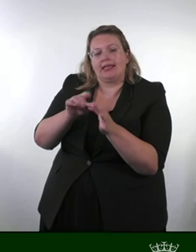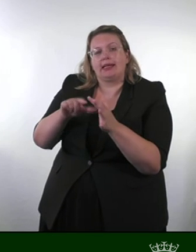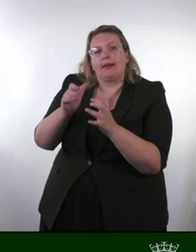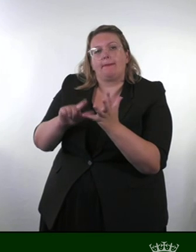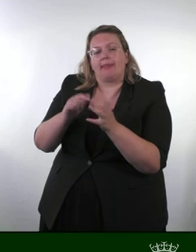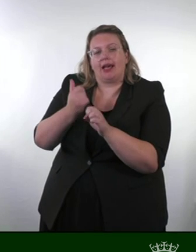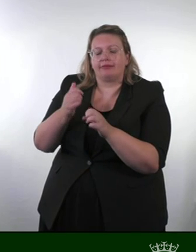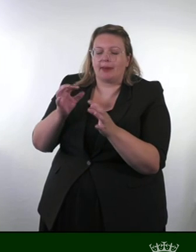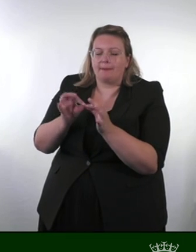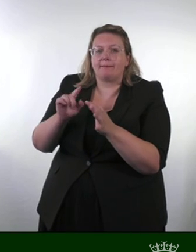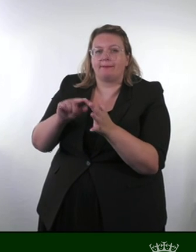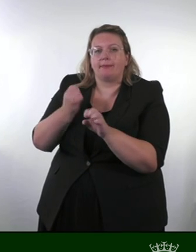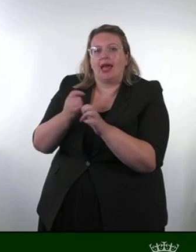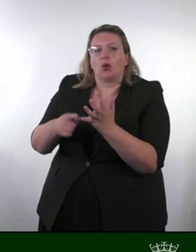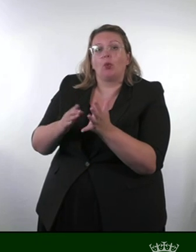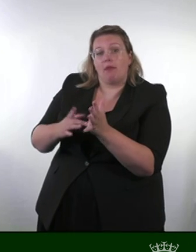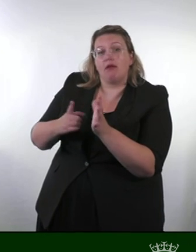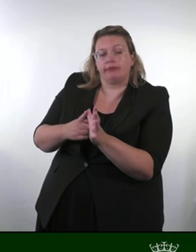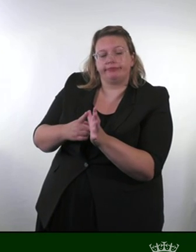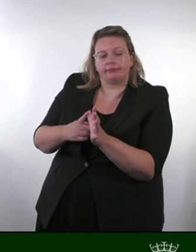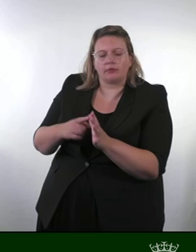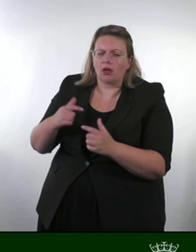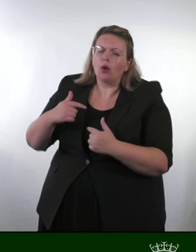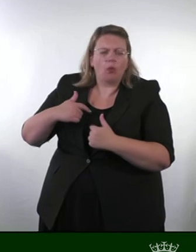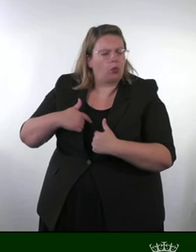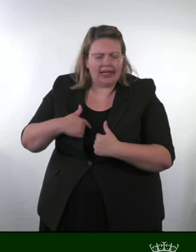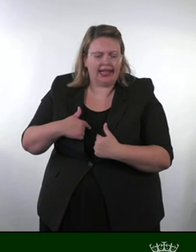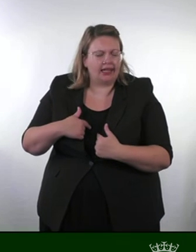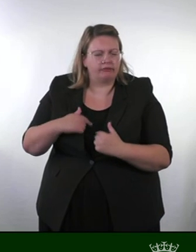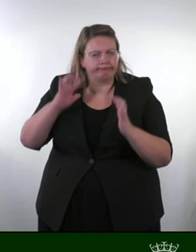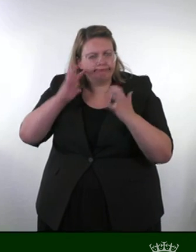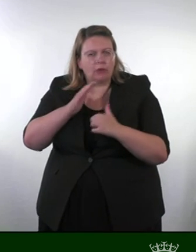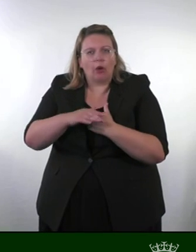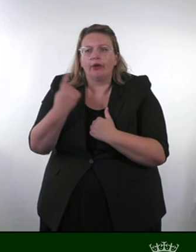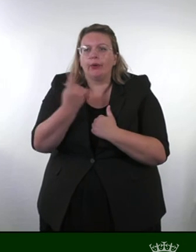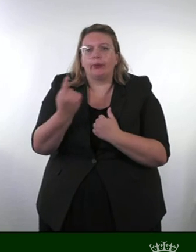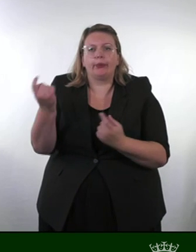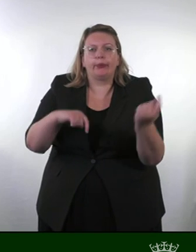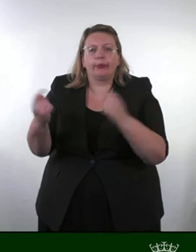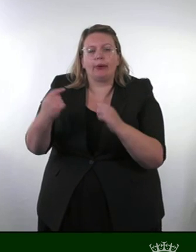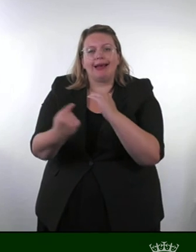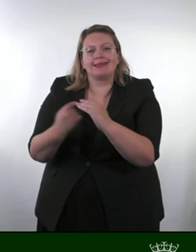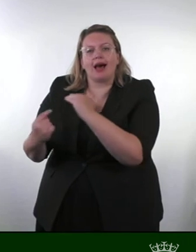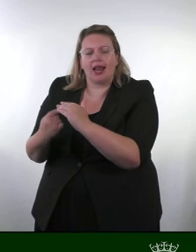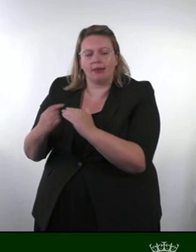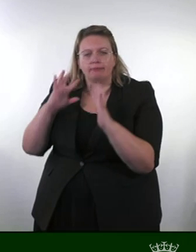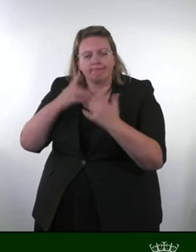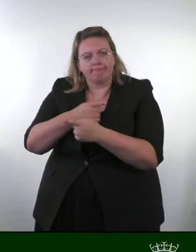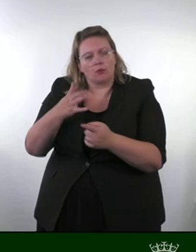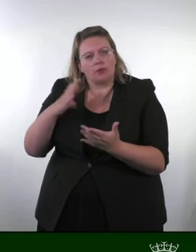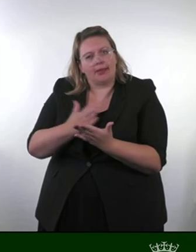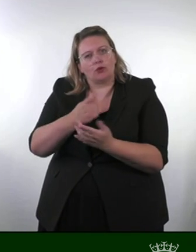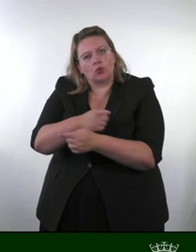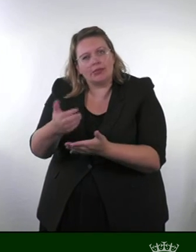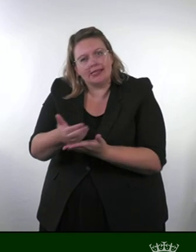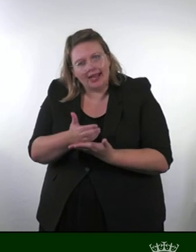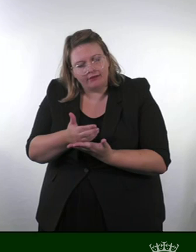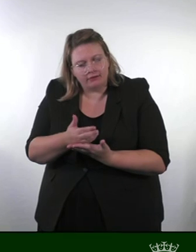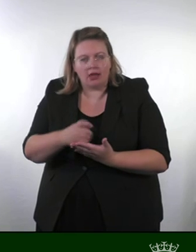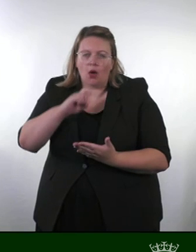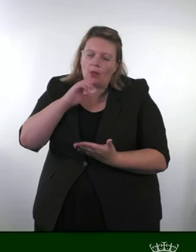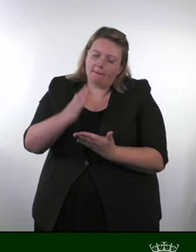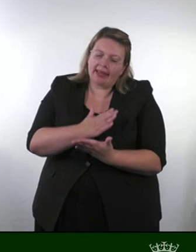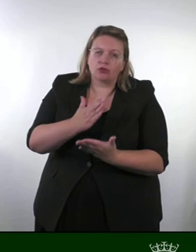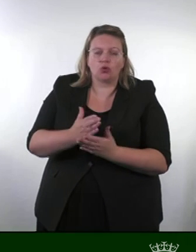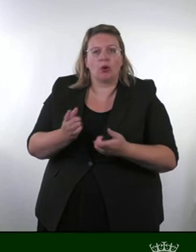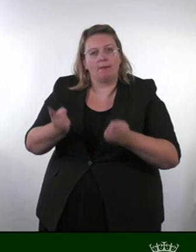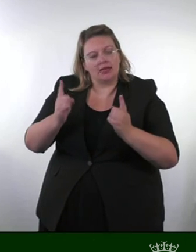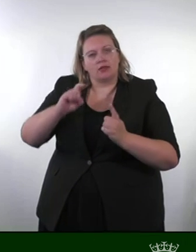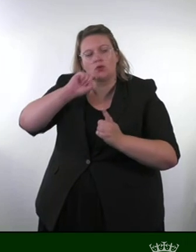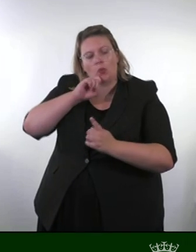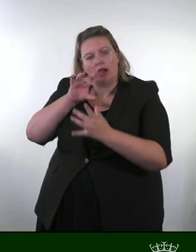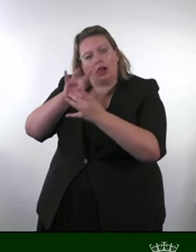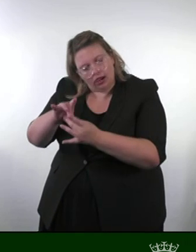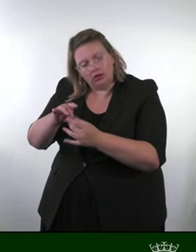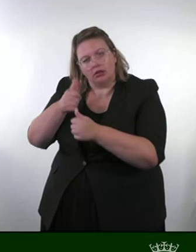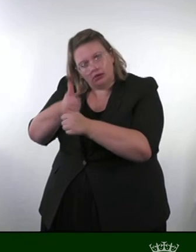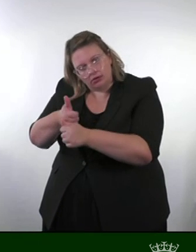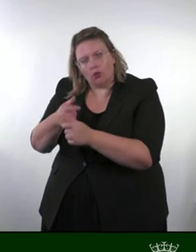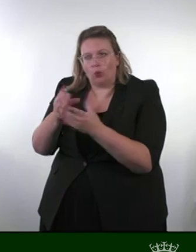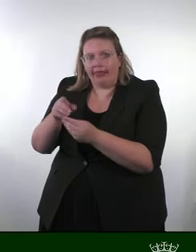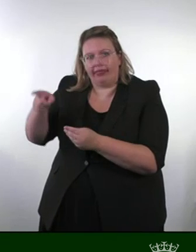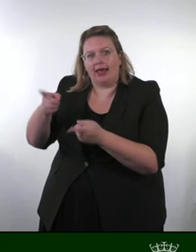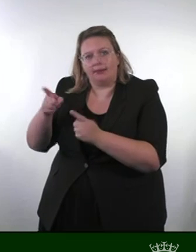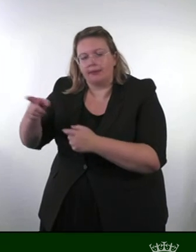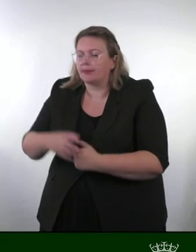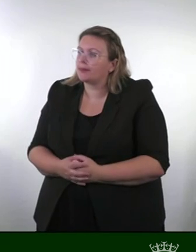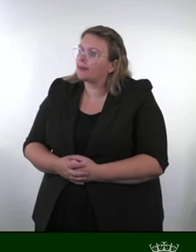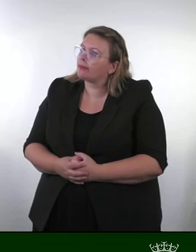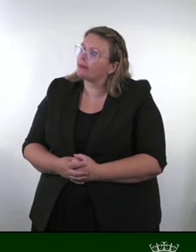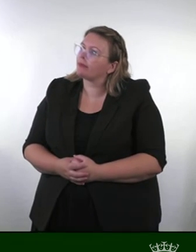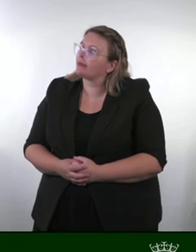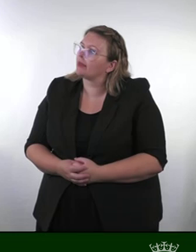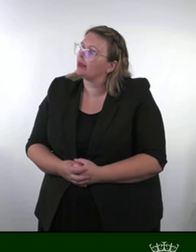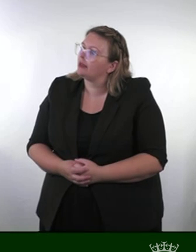We take very seriously the wellbeing of all who are in the asylum system, and I can assure him that the relevant Minister will take up that particular case with him.